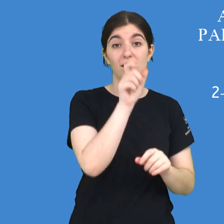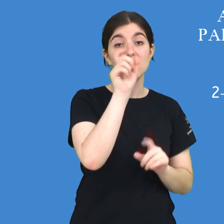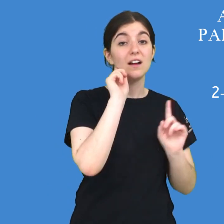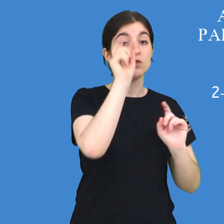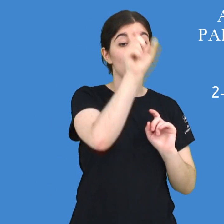caso